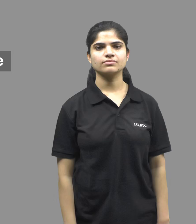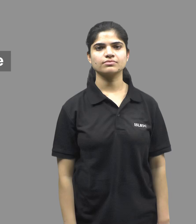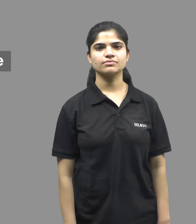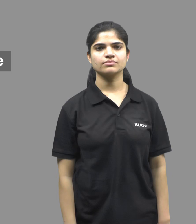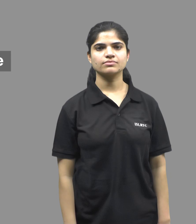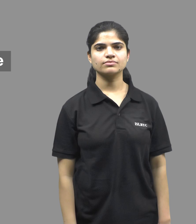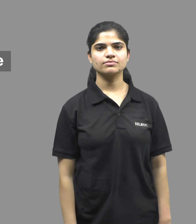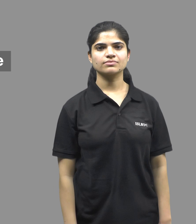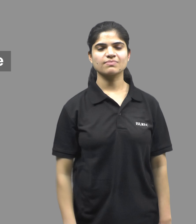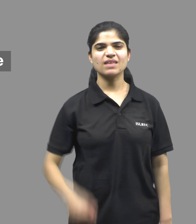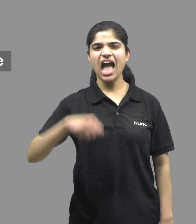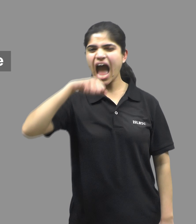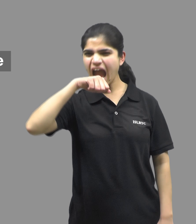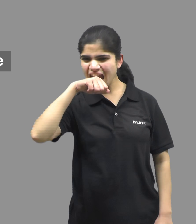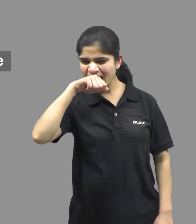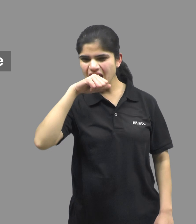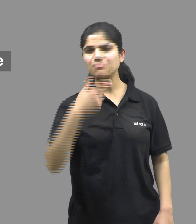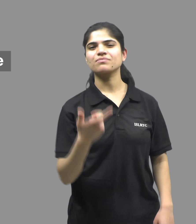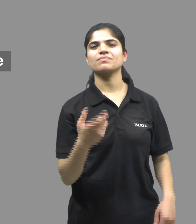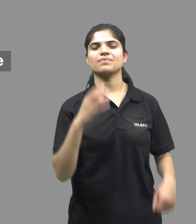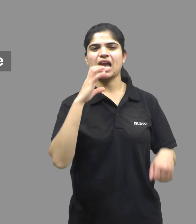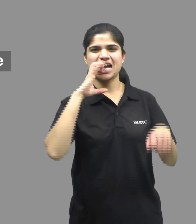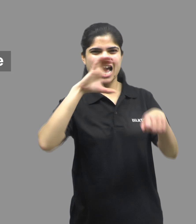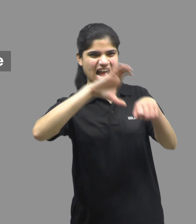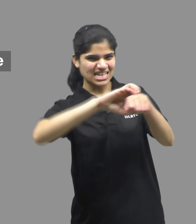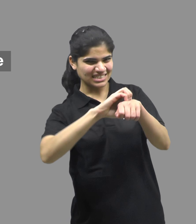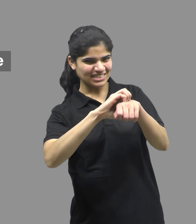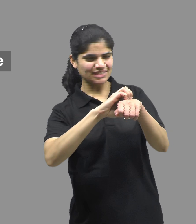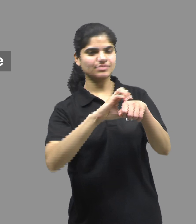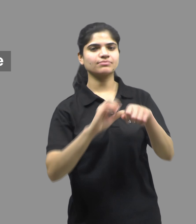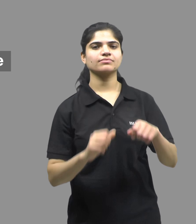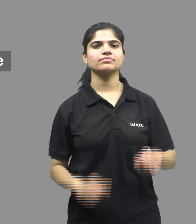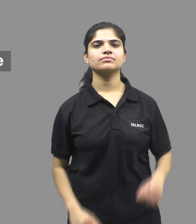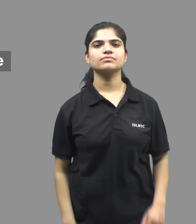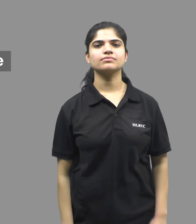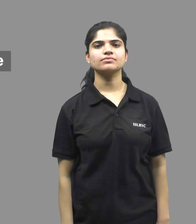Bite